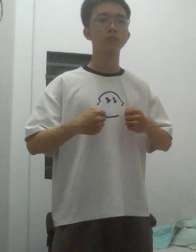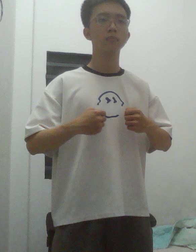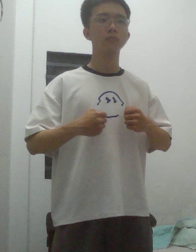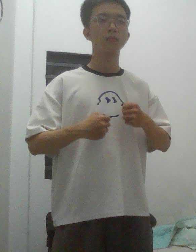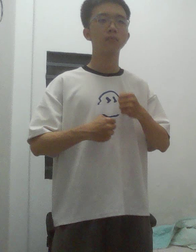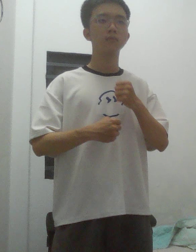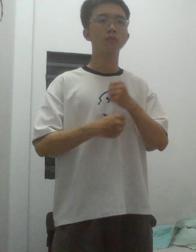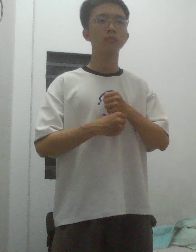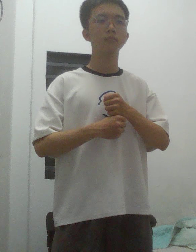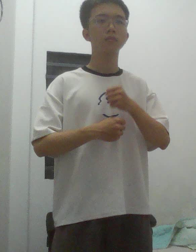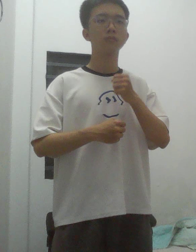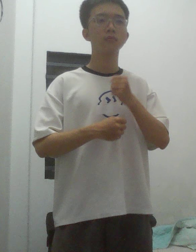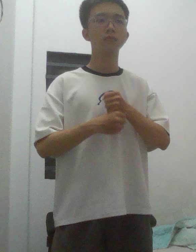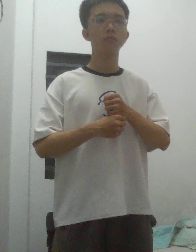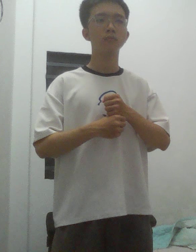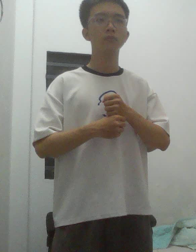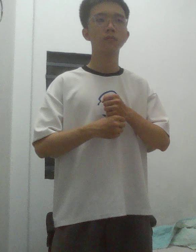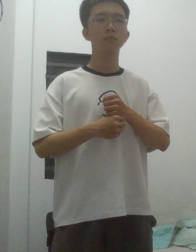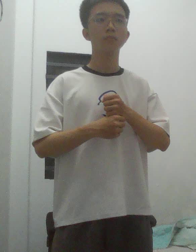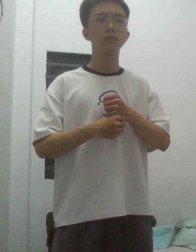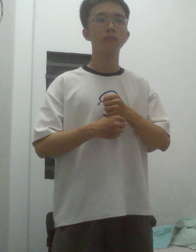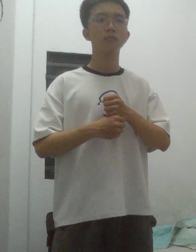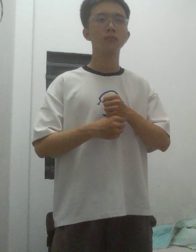cong viec